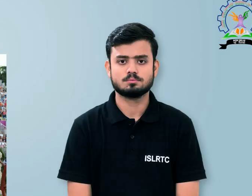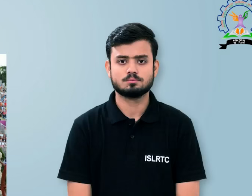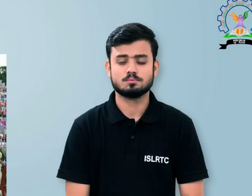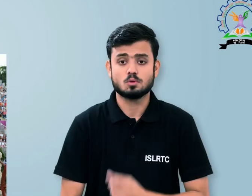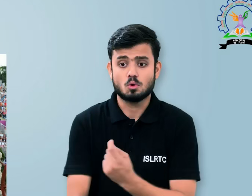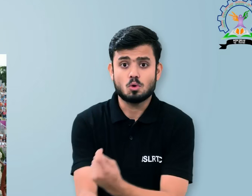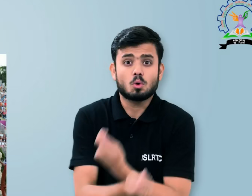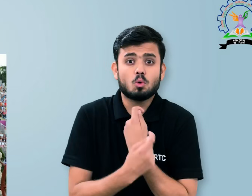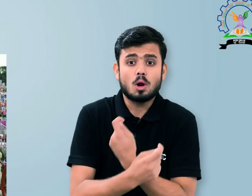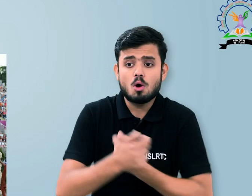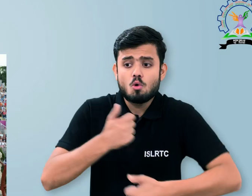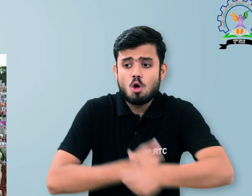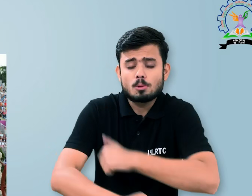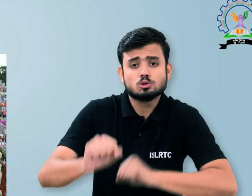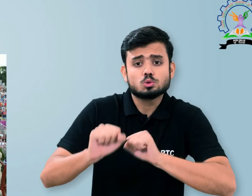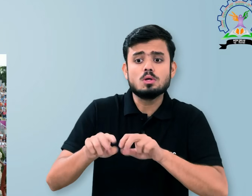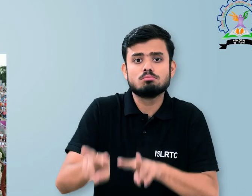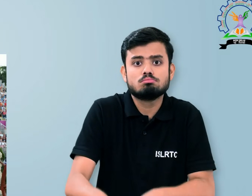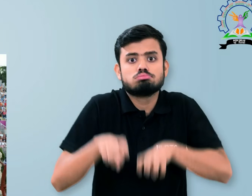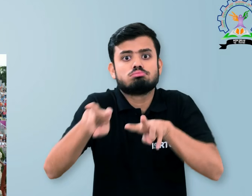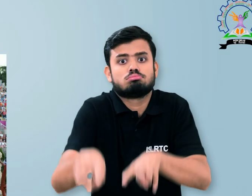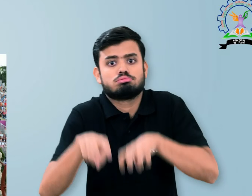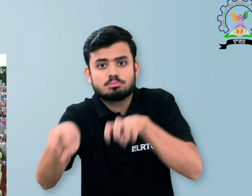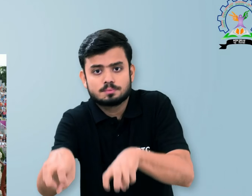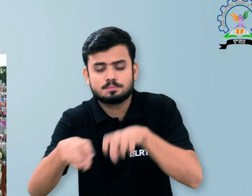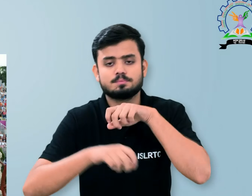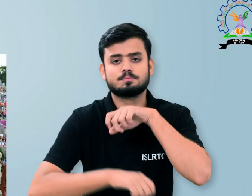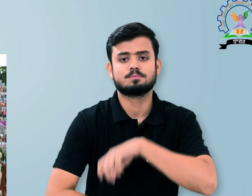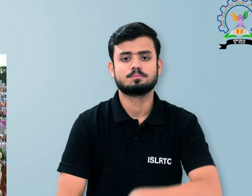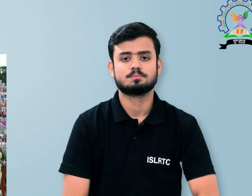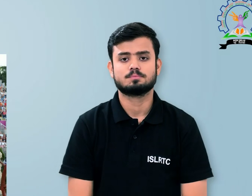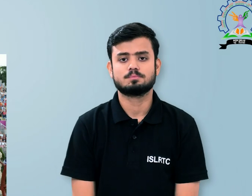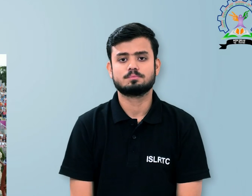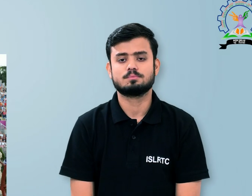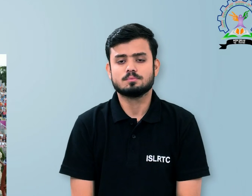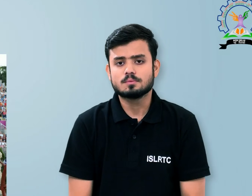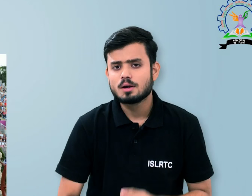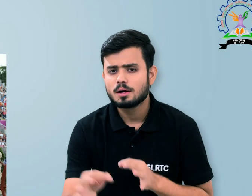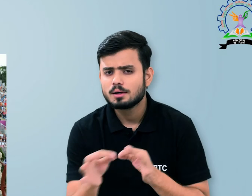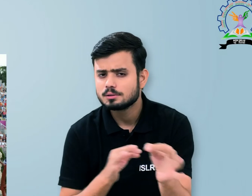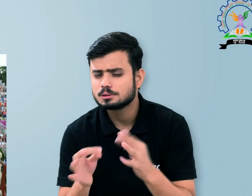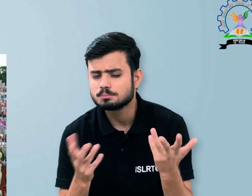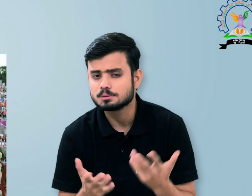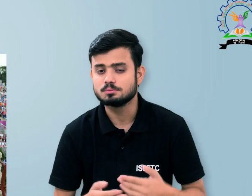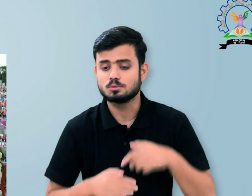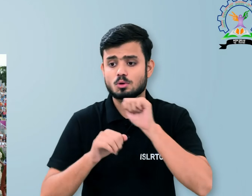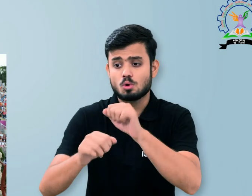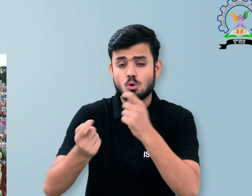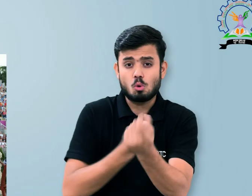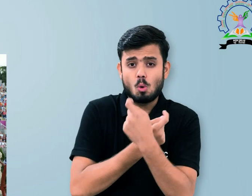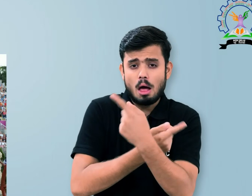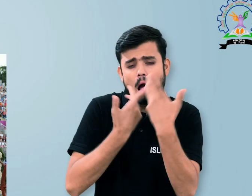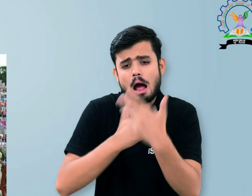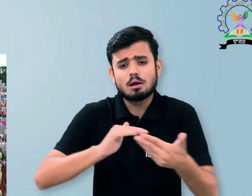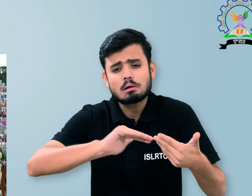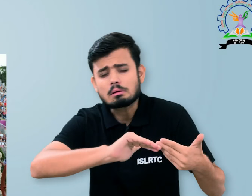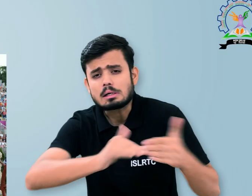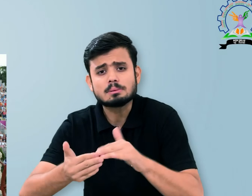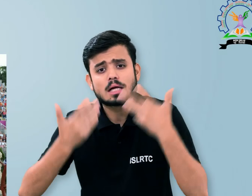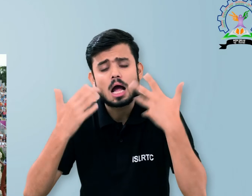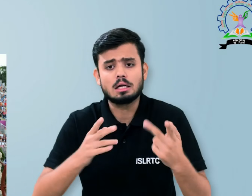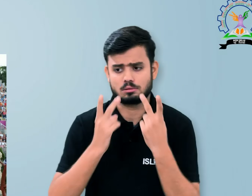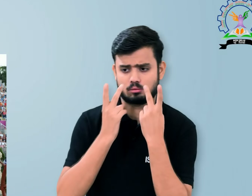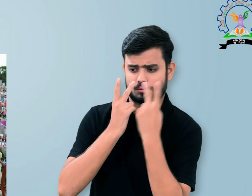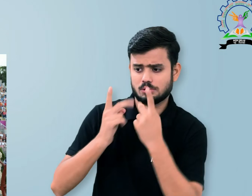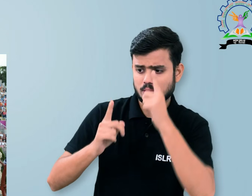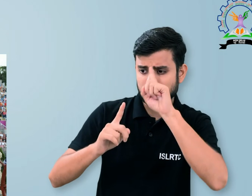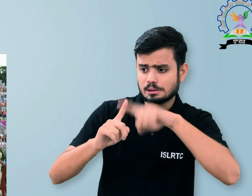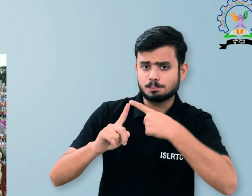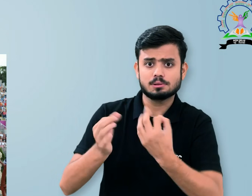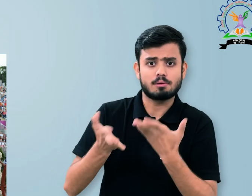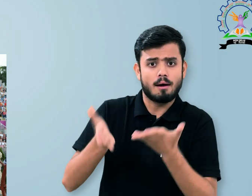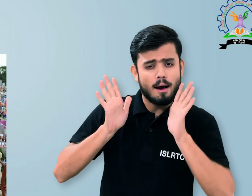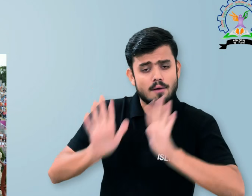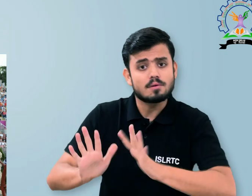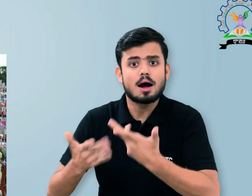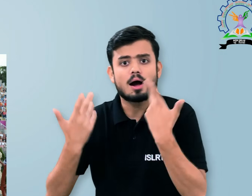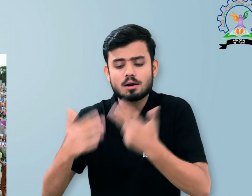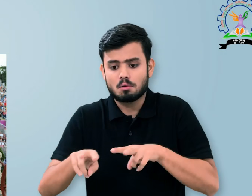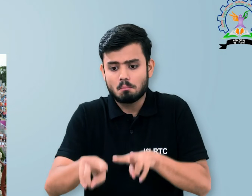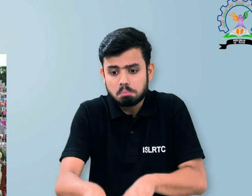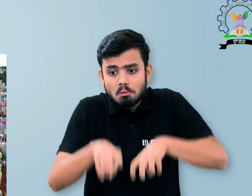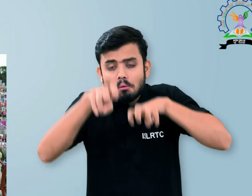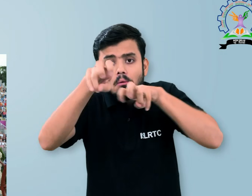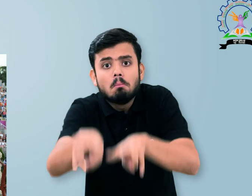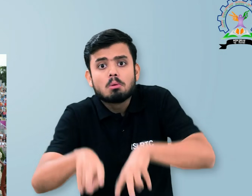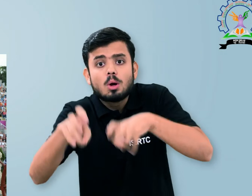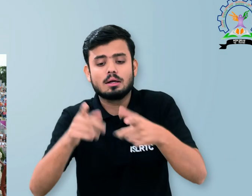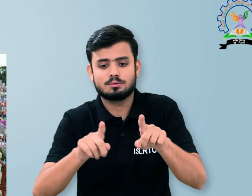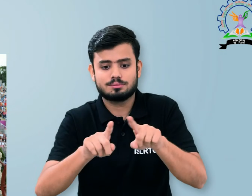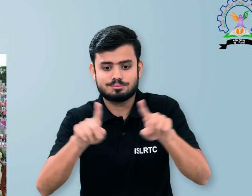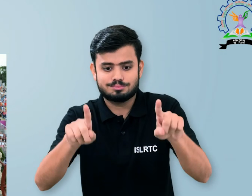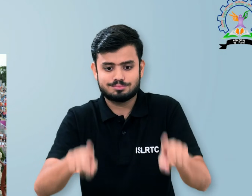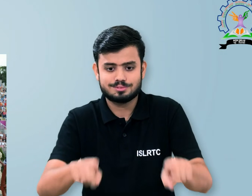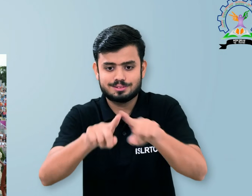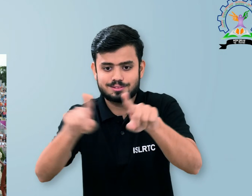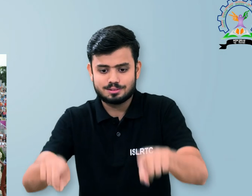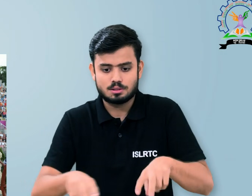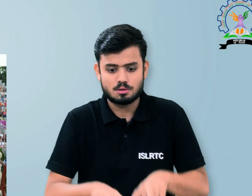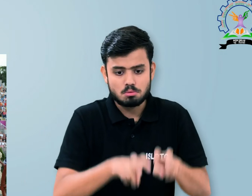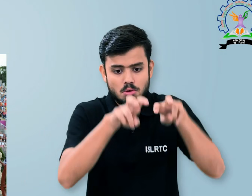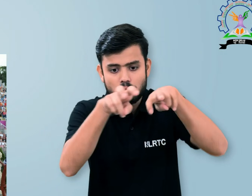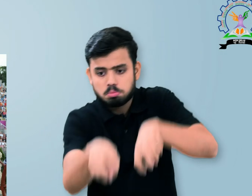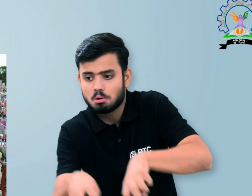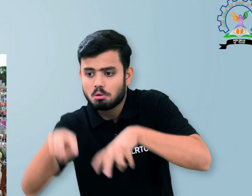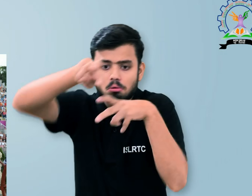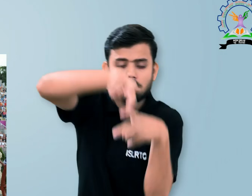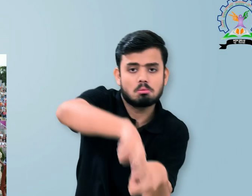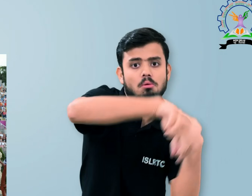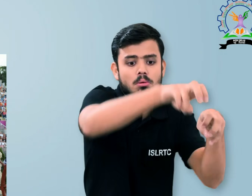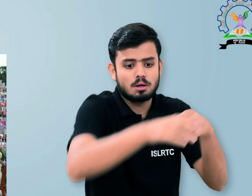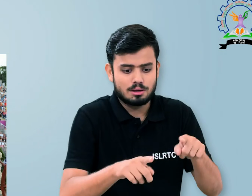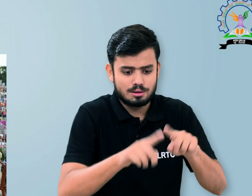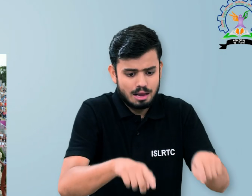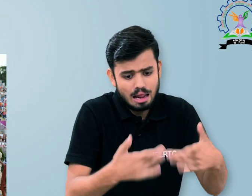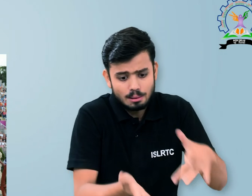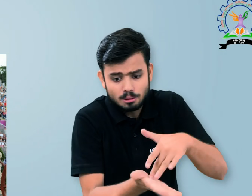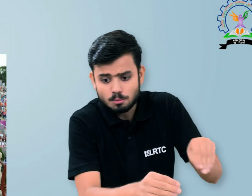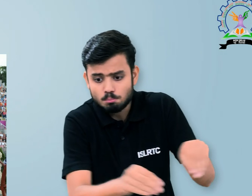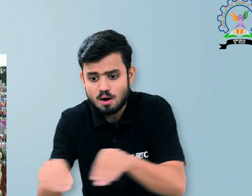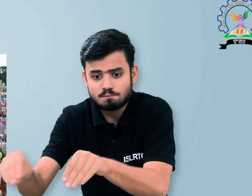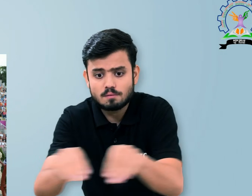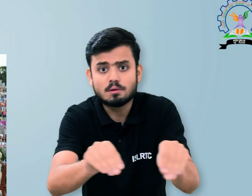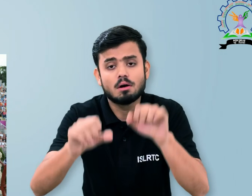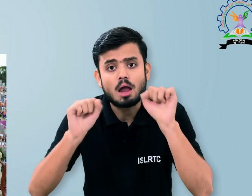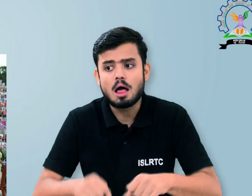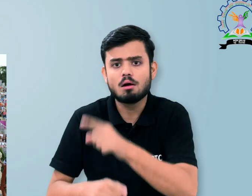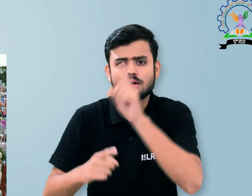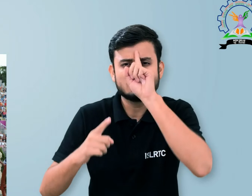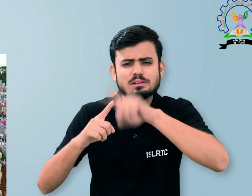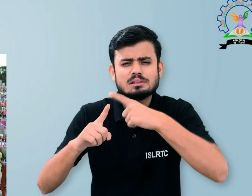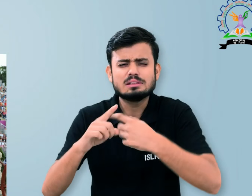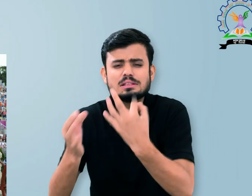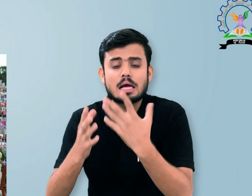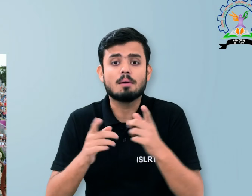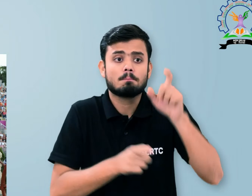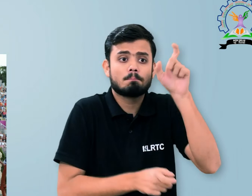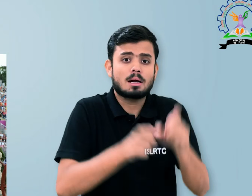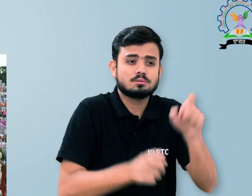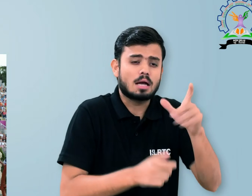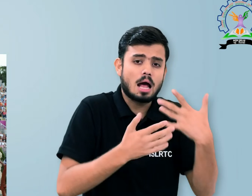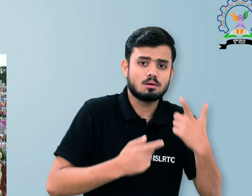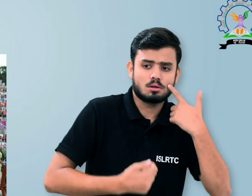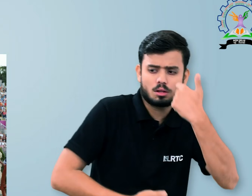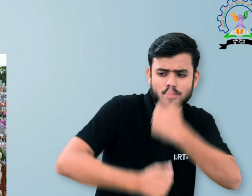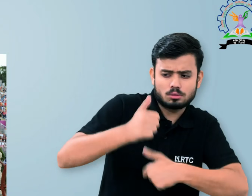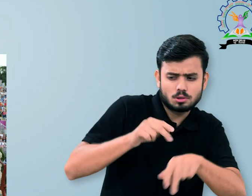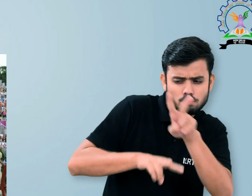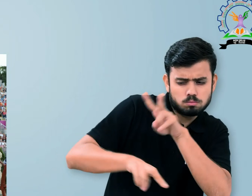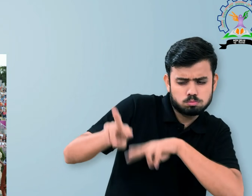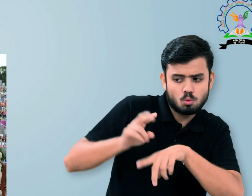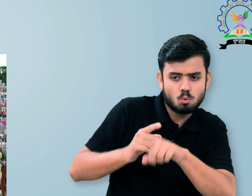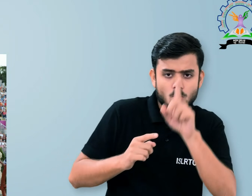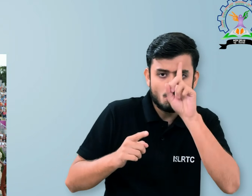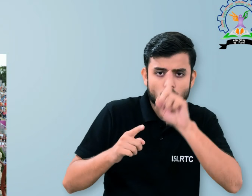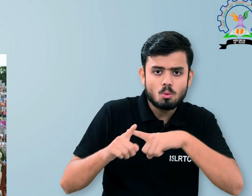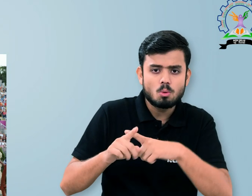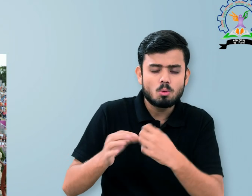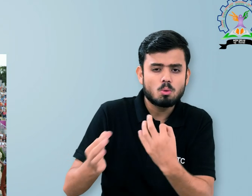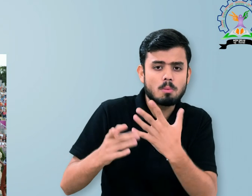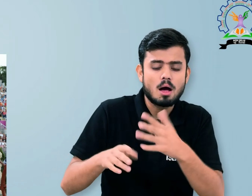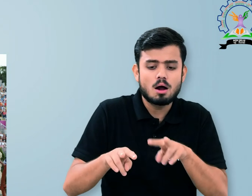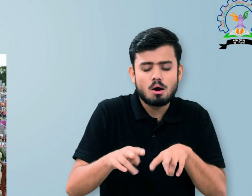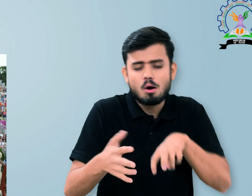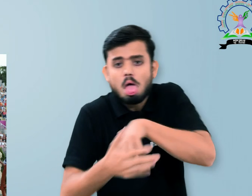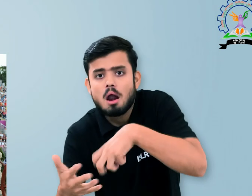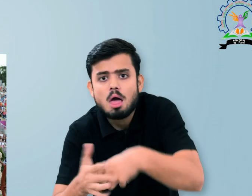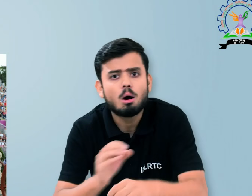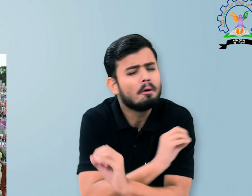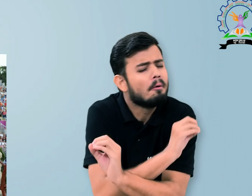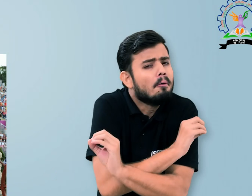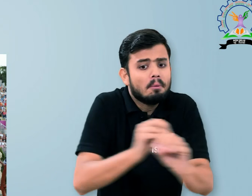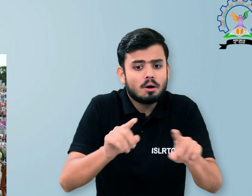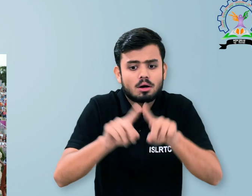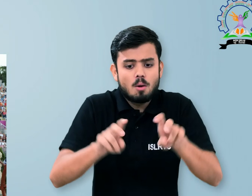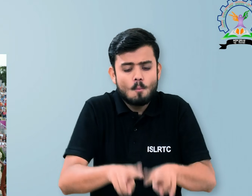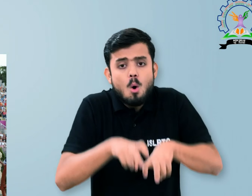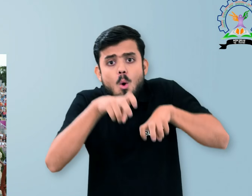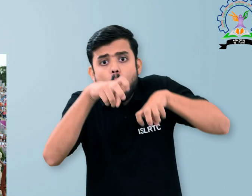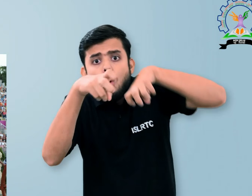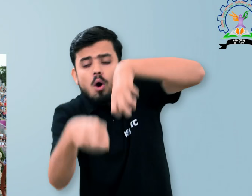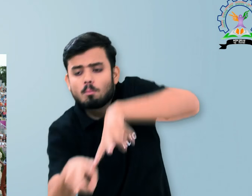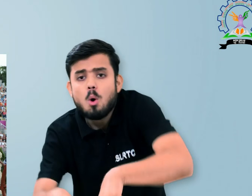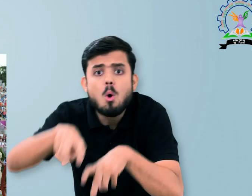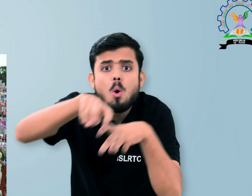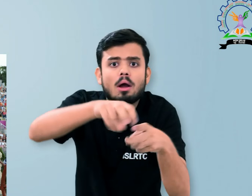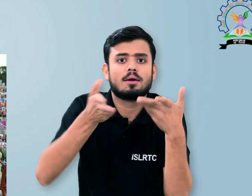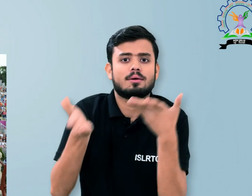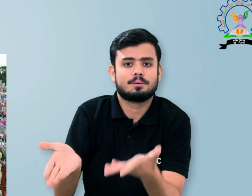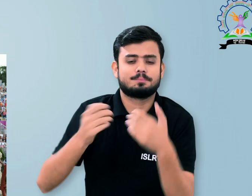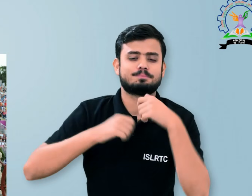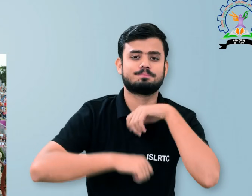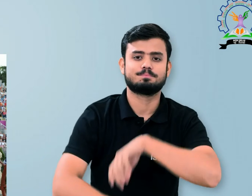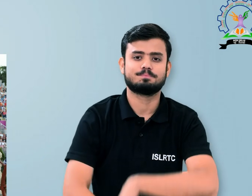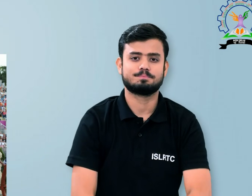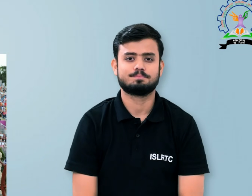Show Jumping The final phase focuses on the horse’s agility and precision, requiring them to jump over a series of obstacles within a set time.